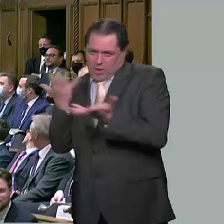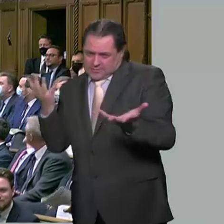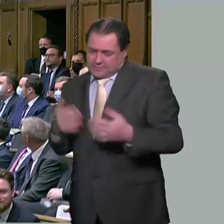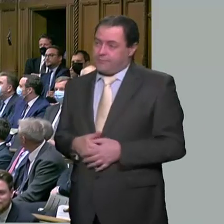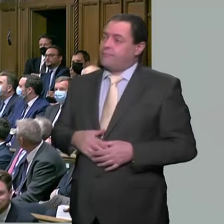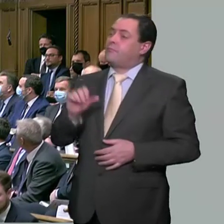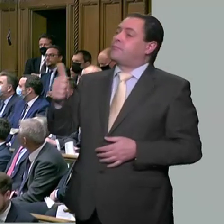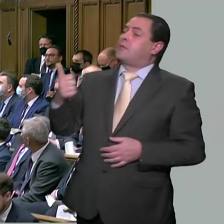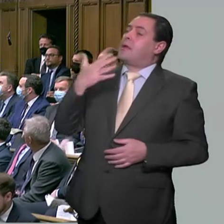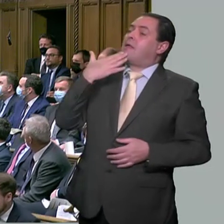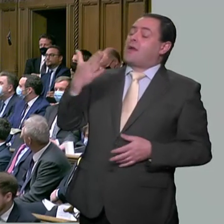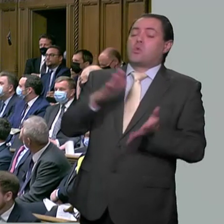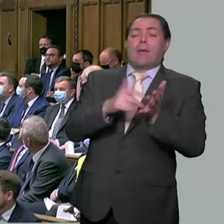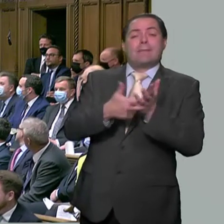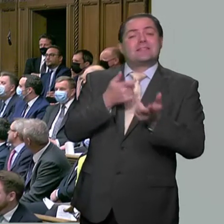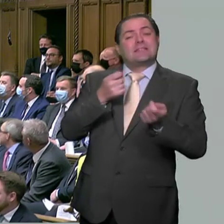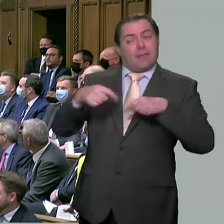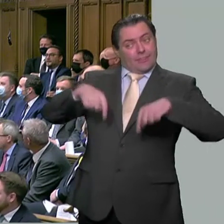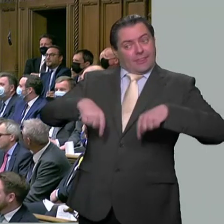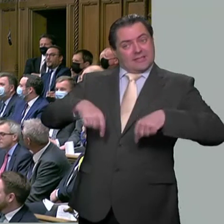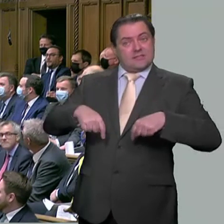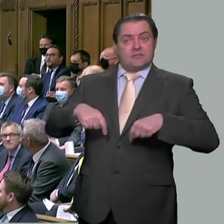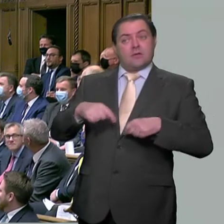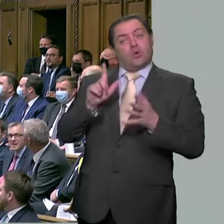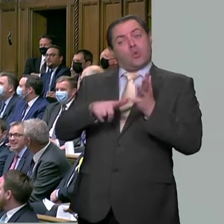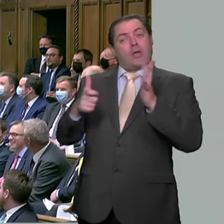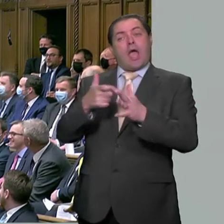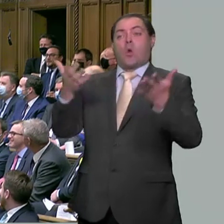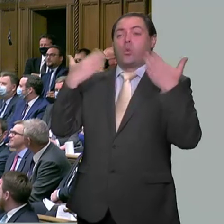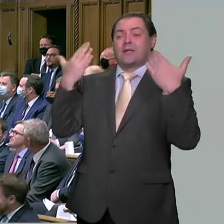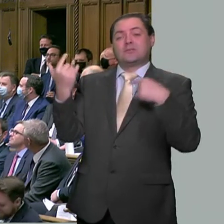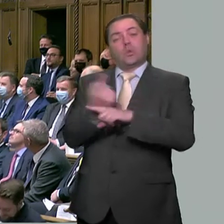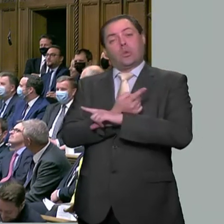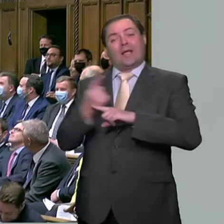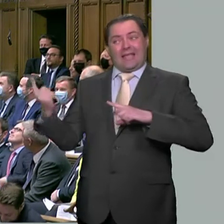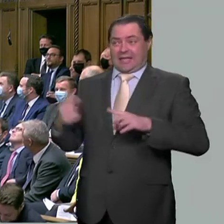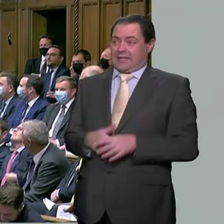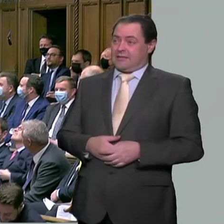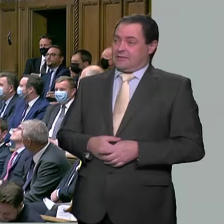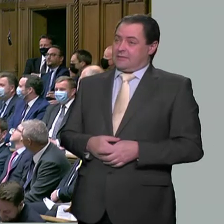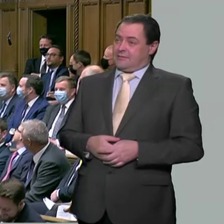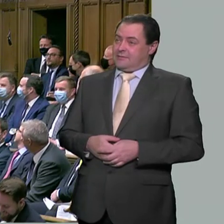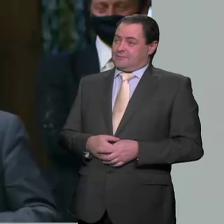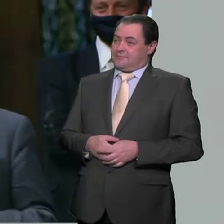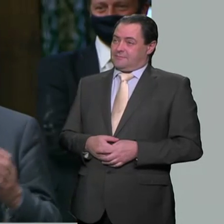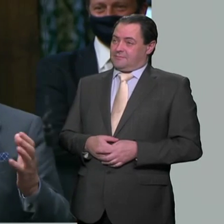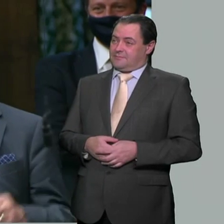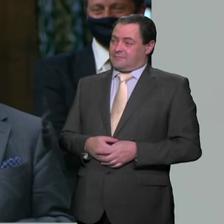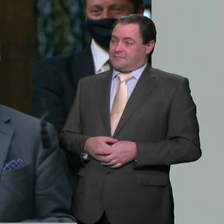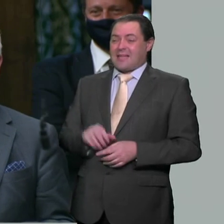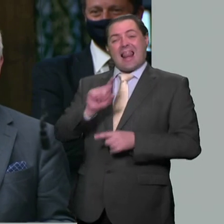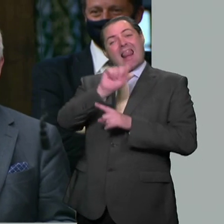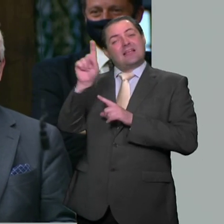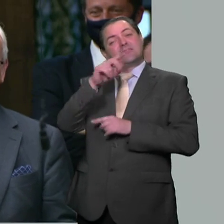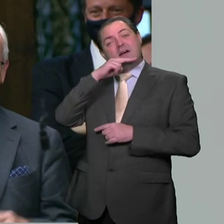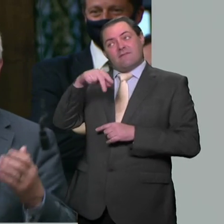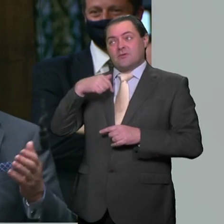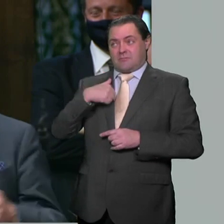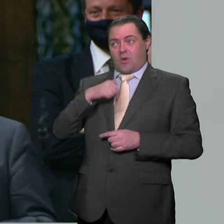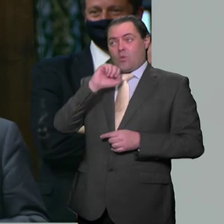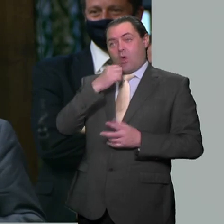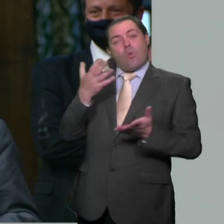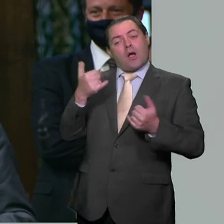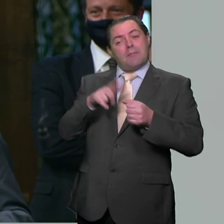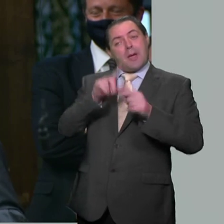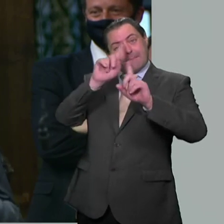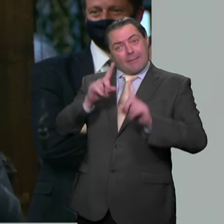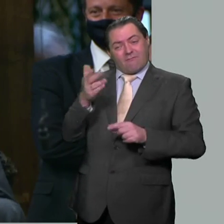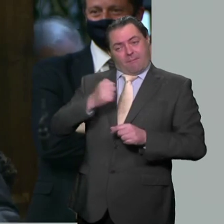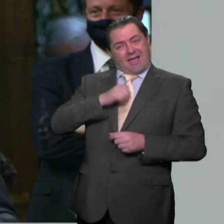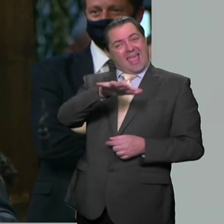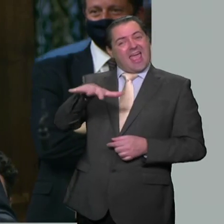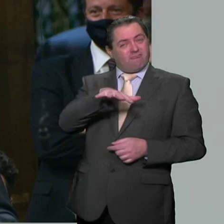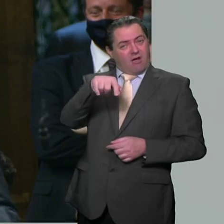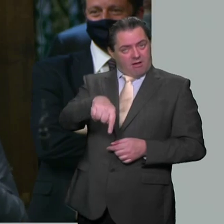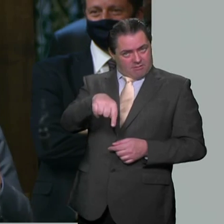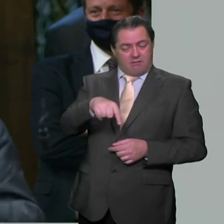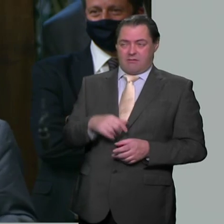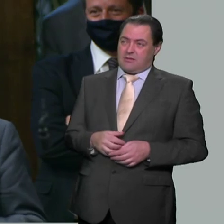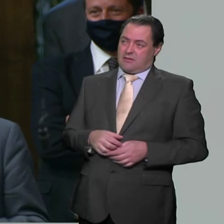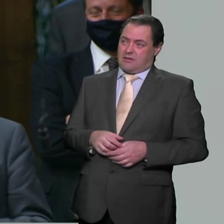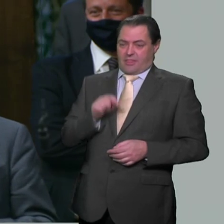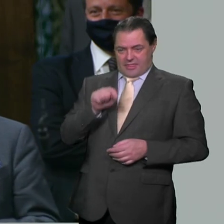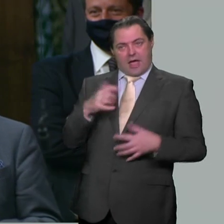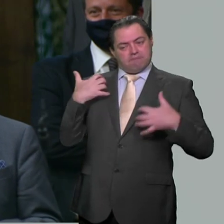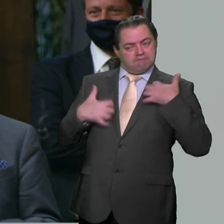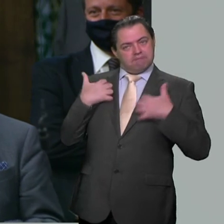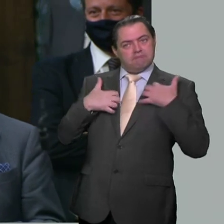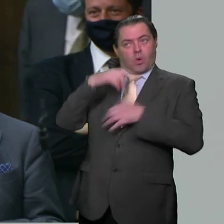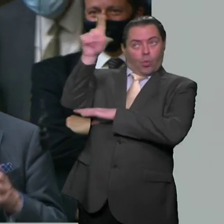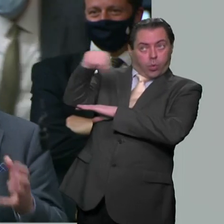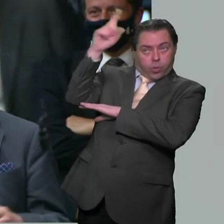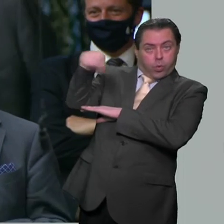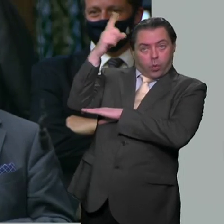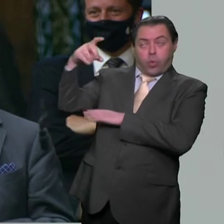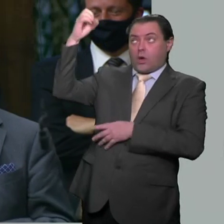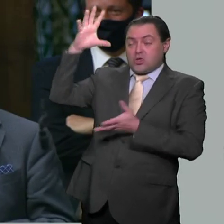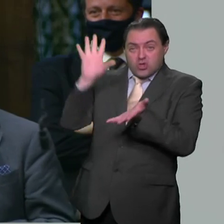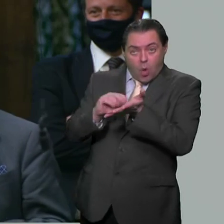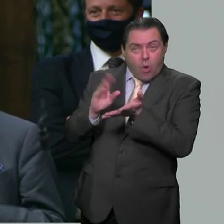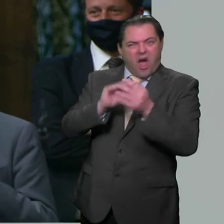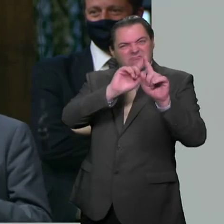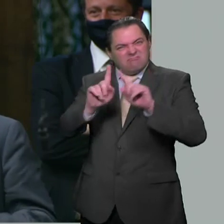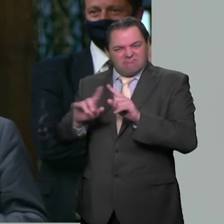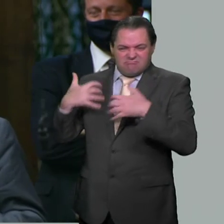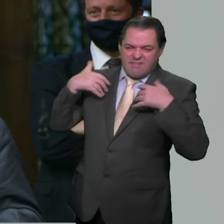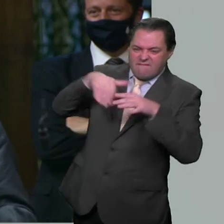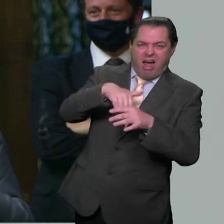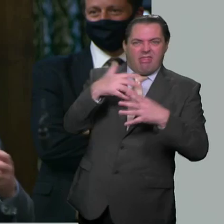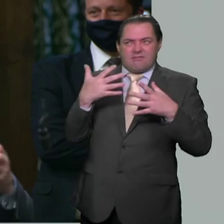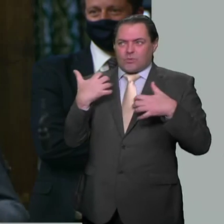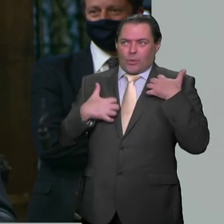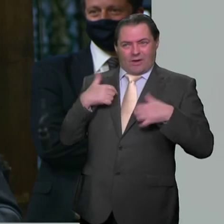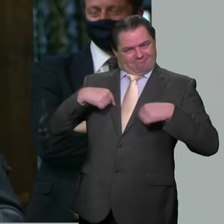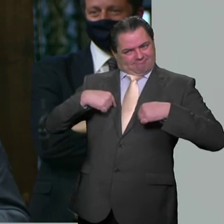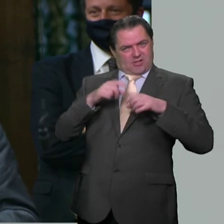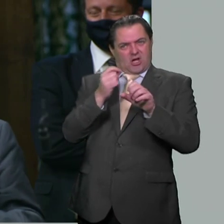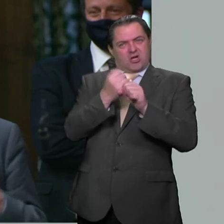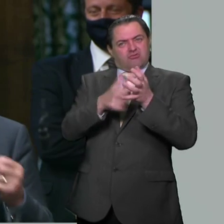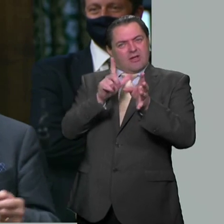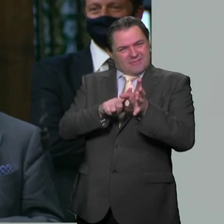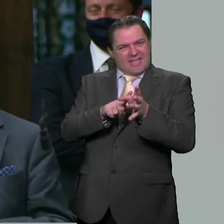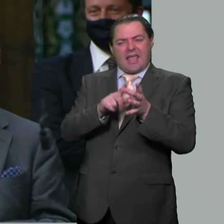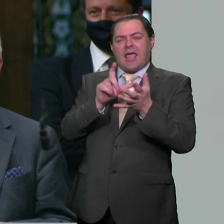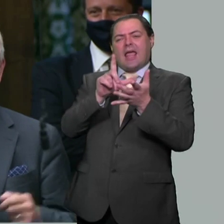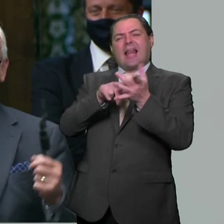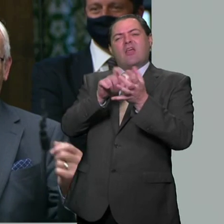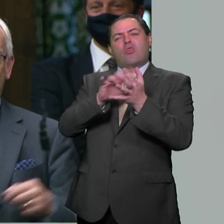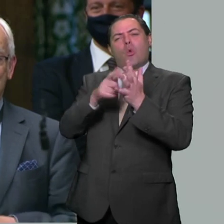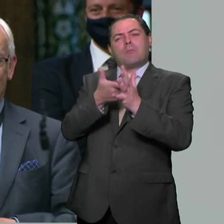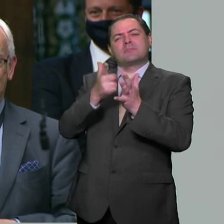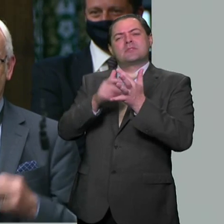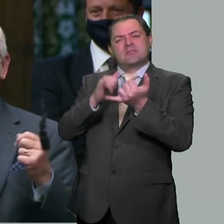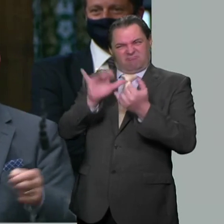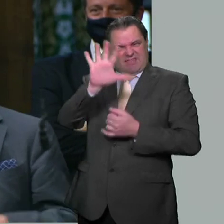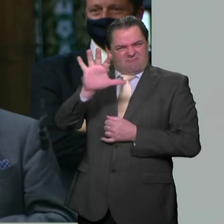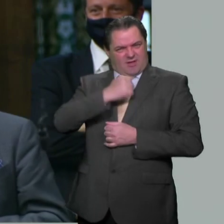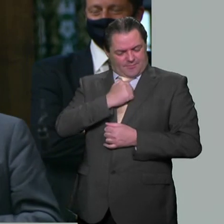This week is UK Wind Week, and later this afternoon I will be welcoming some young people from my constituency who see their futures in the renewable energy sector that has done so much to level up the Grimsby, Cleethorpes and north-east Lincolnshire area.